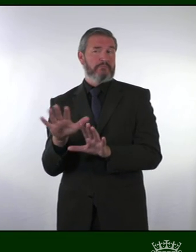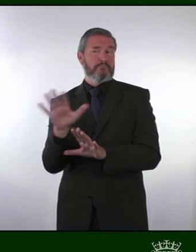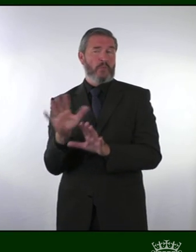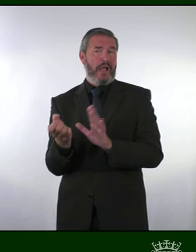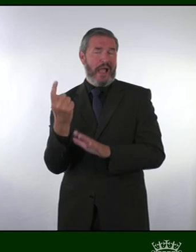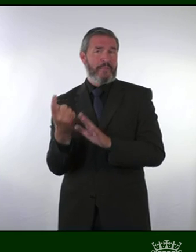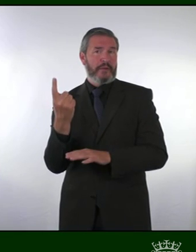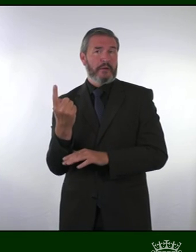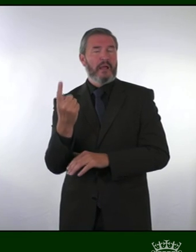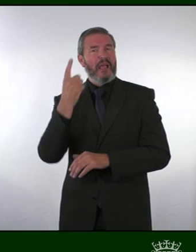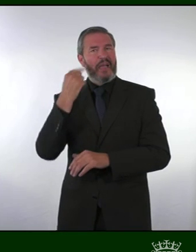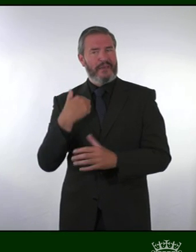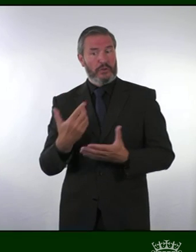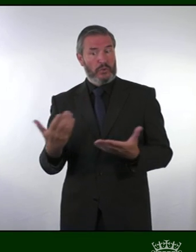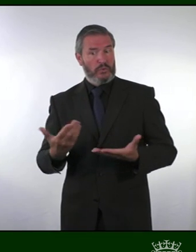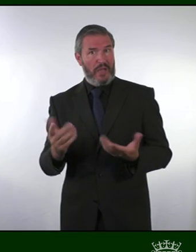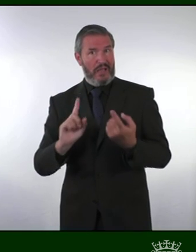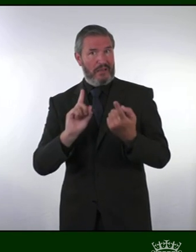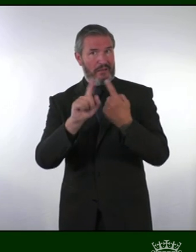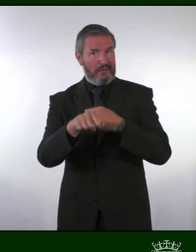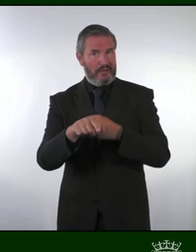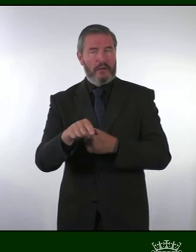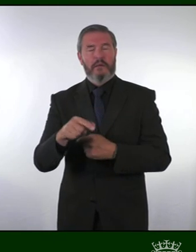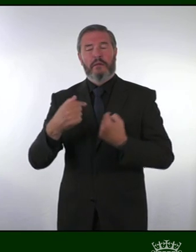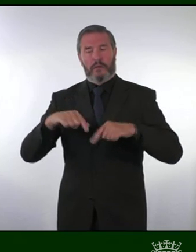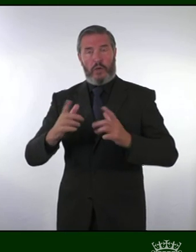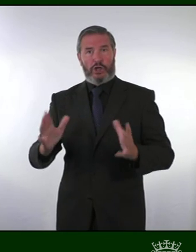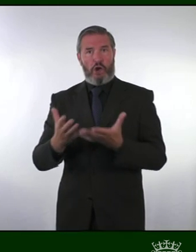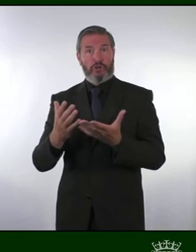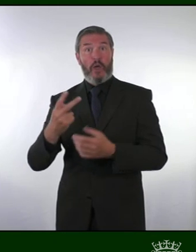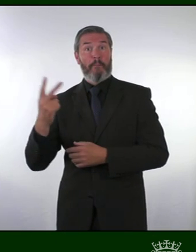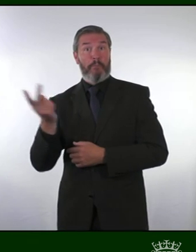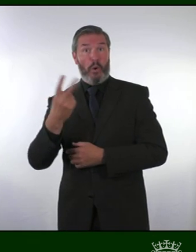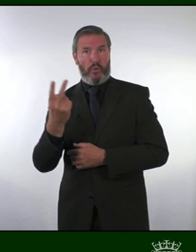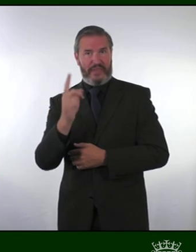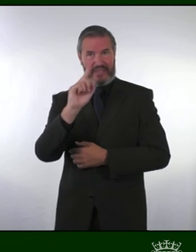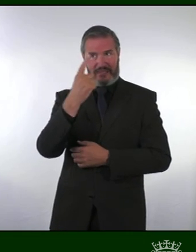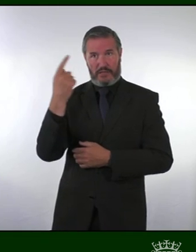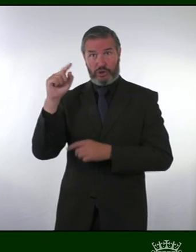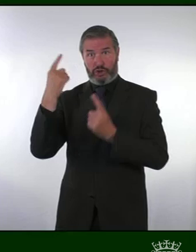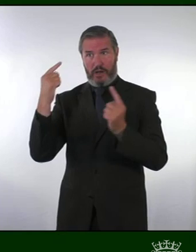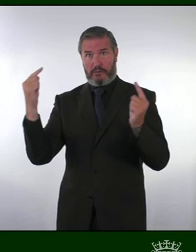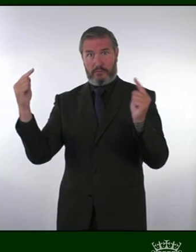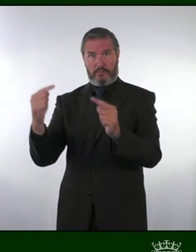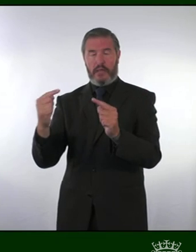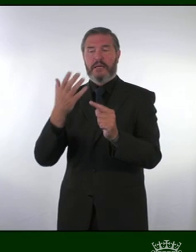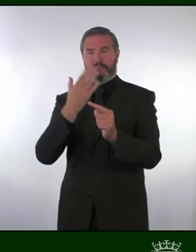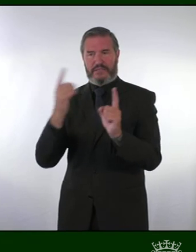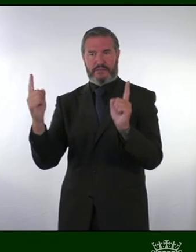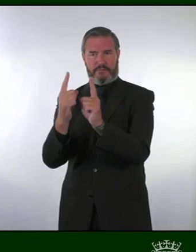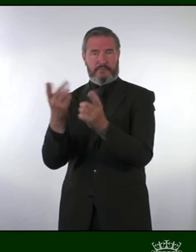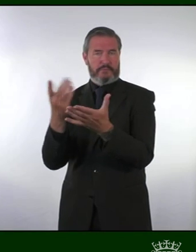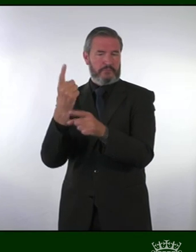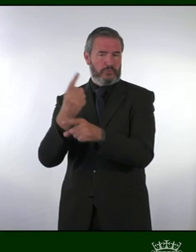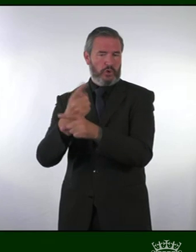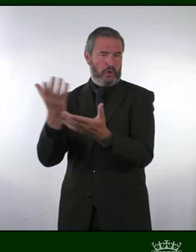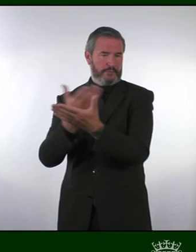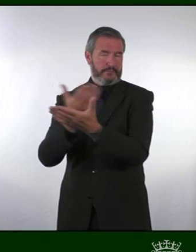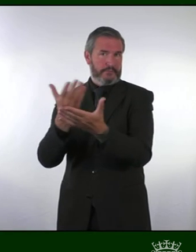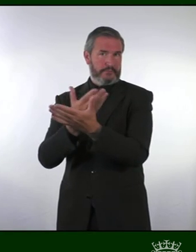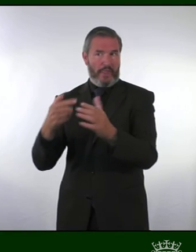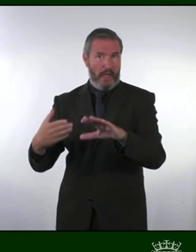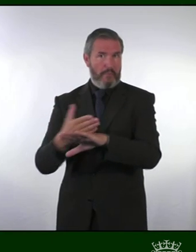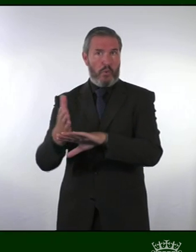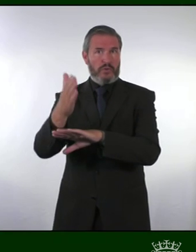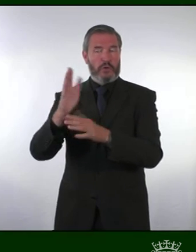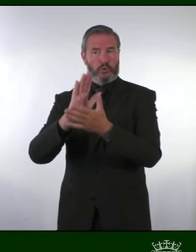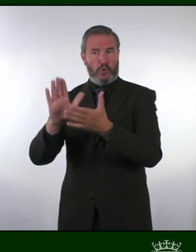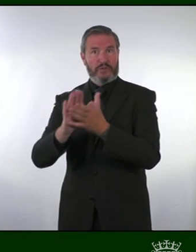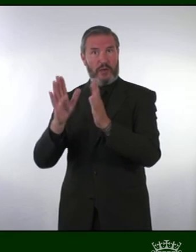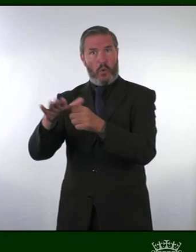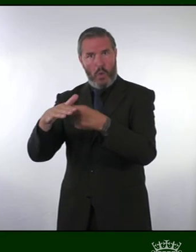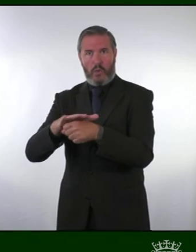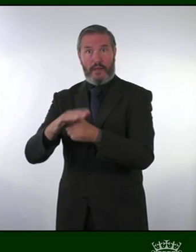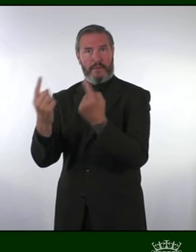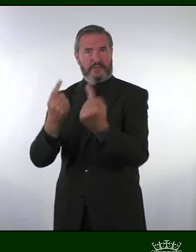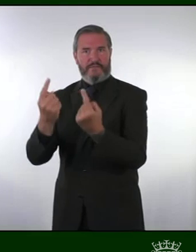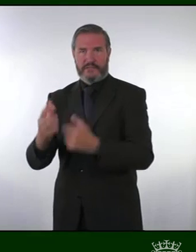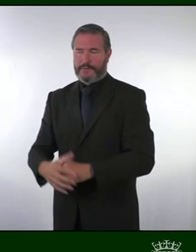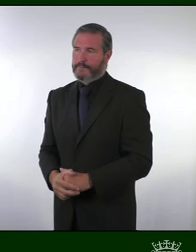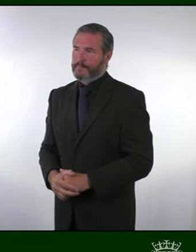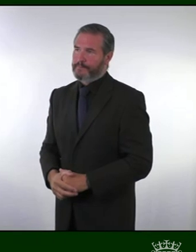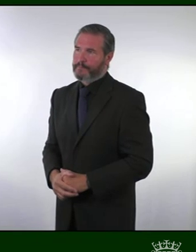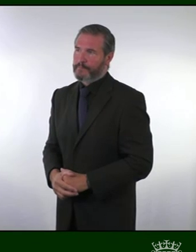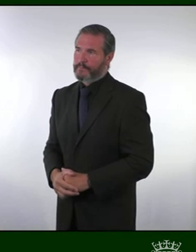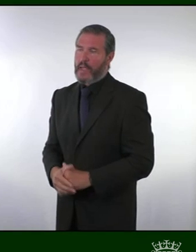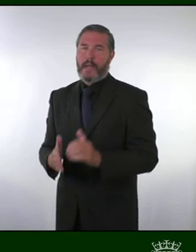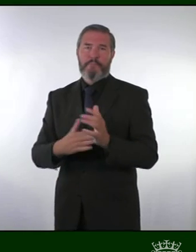Perhaps the best thing I can say to her is that we are encouraging both parties to engage in dialogue on the issues on the border and sort it out between them.